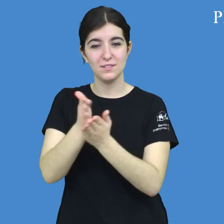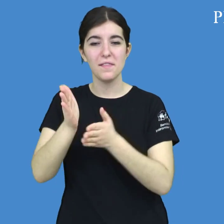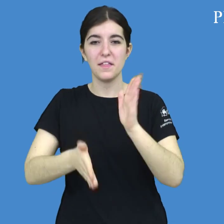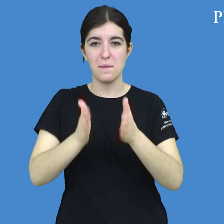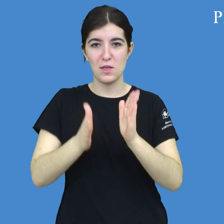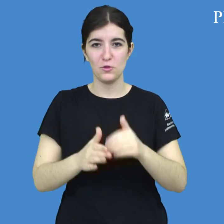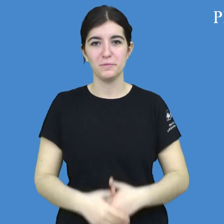terapia